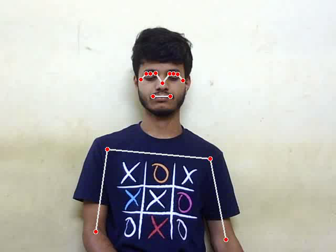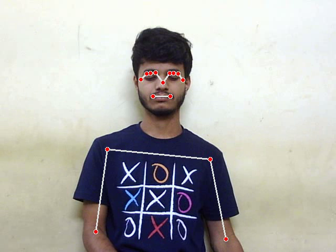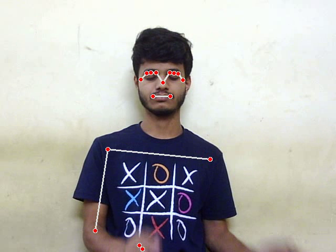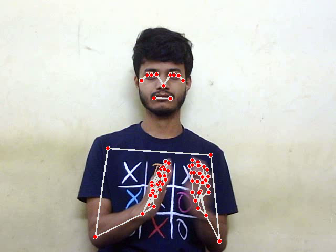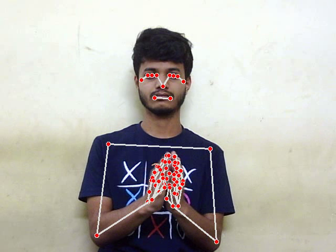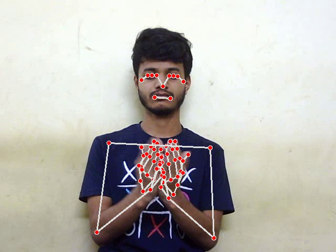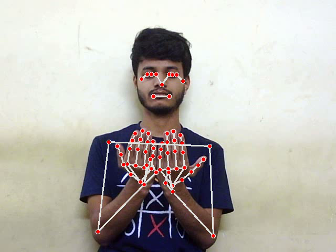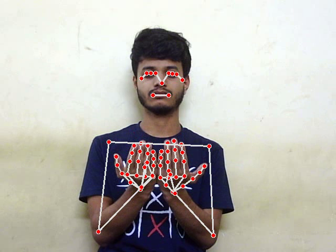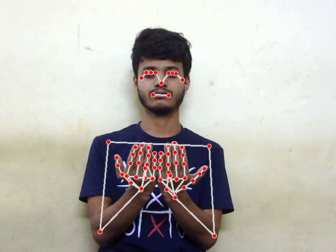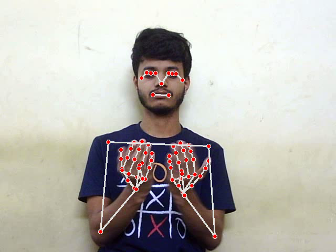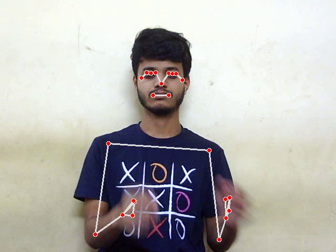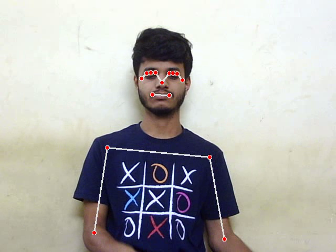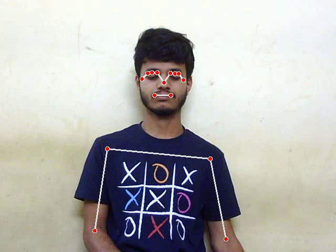book